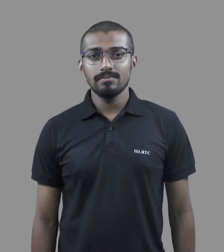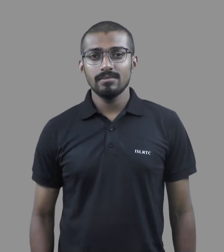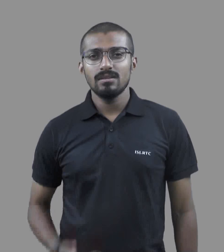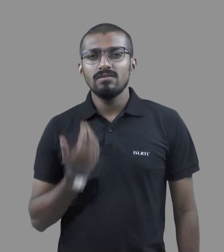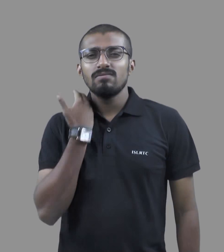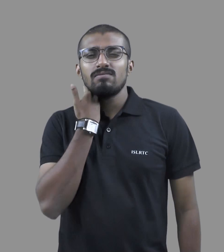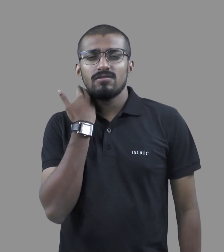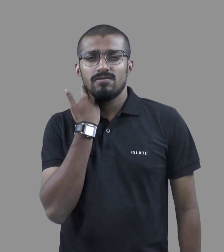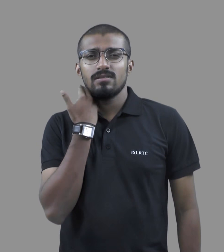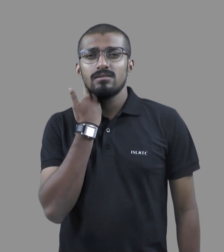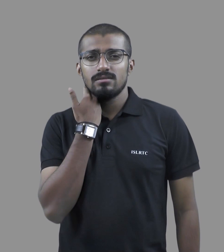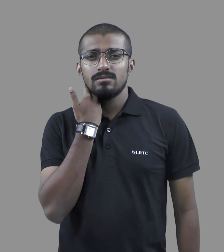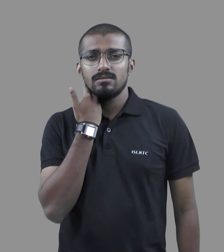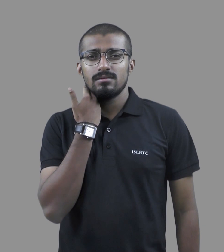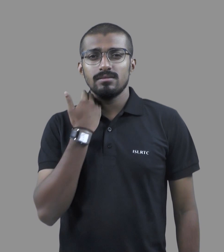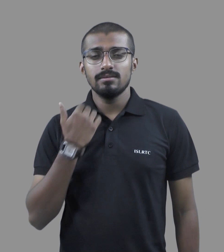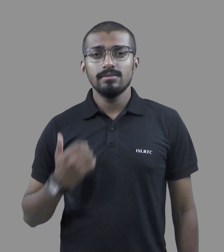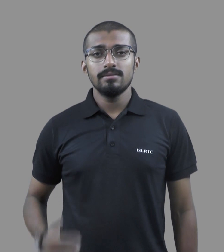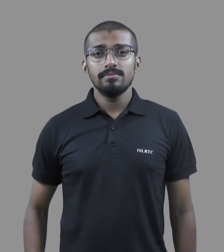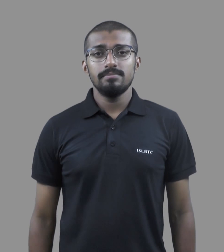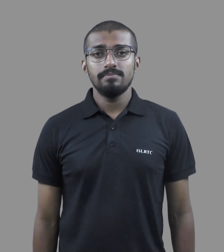Fever